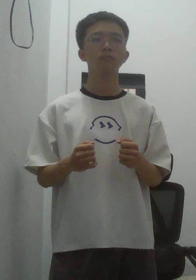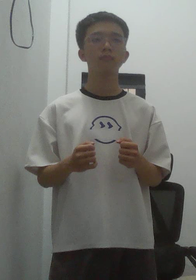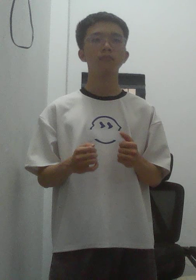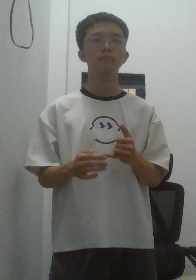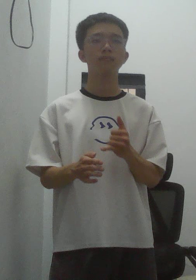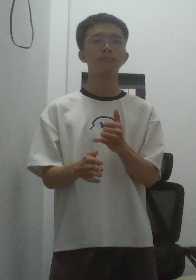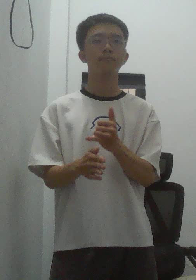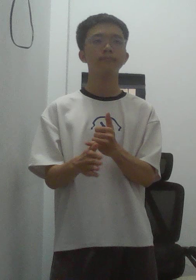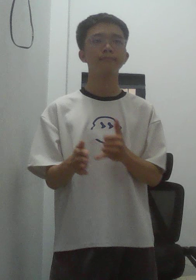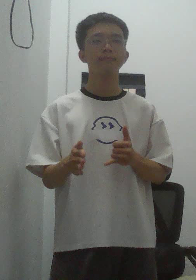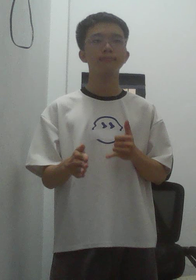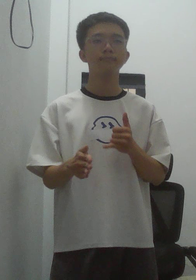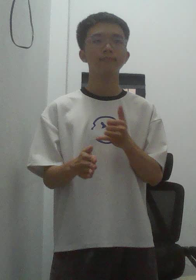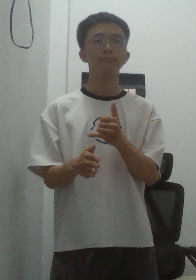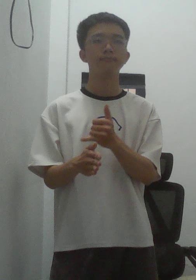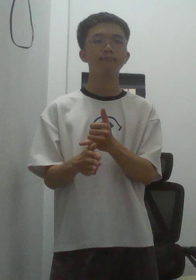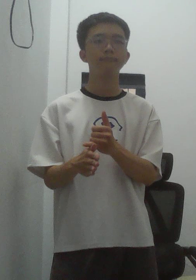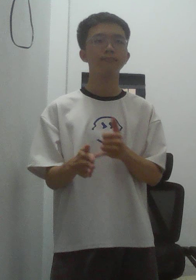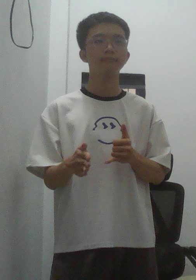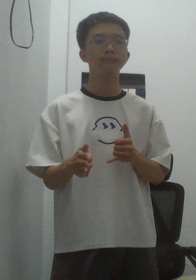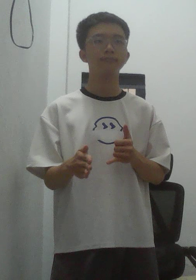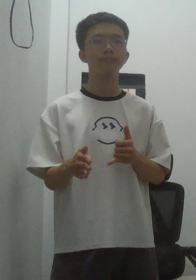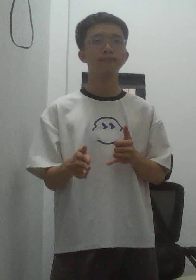cuoi thang